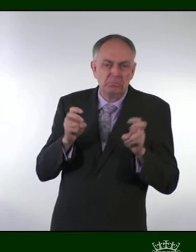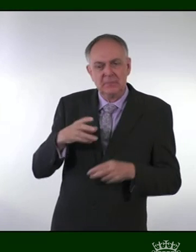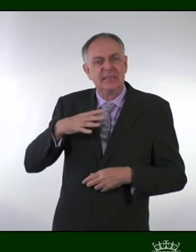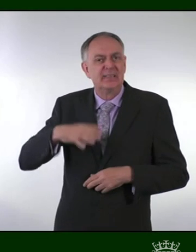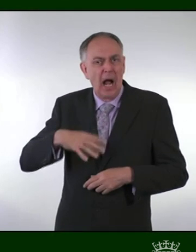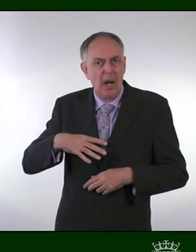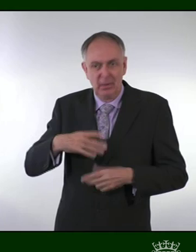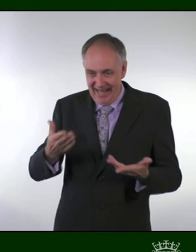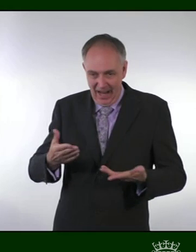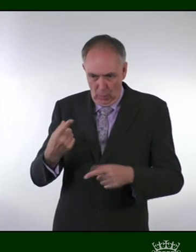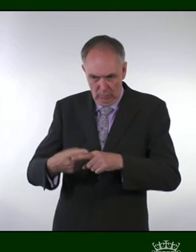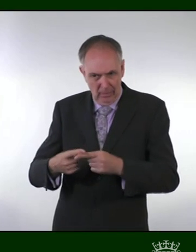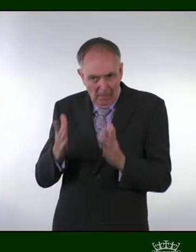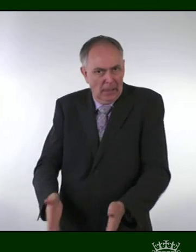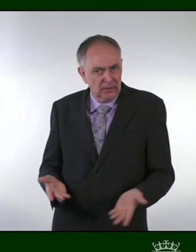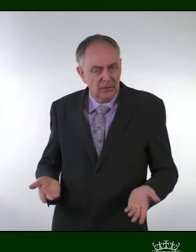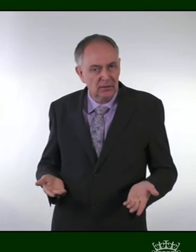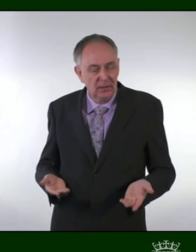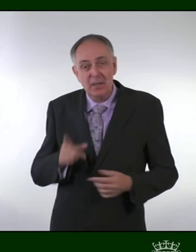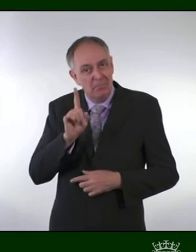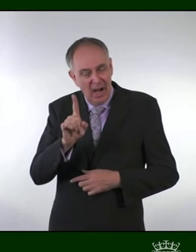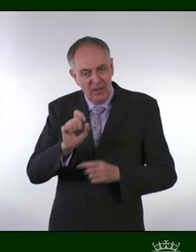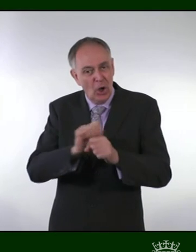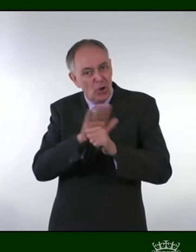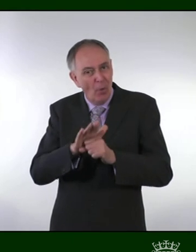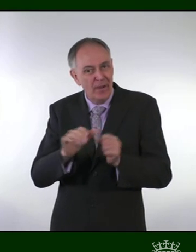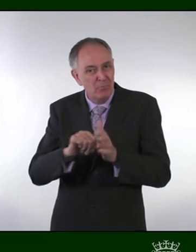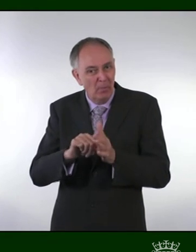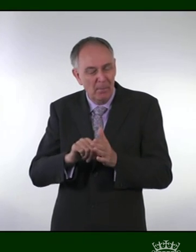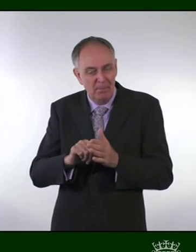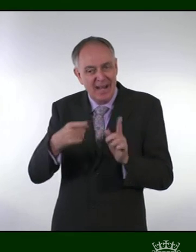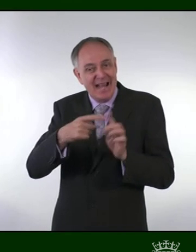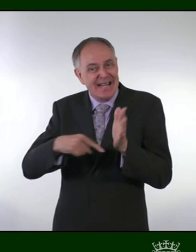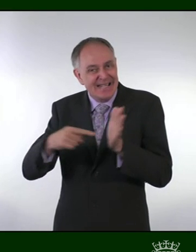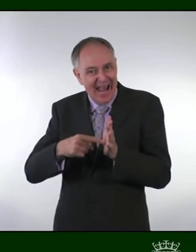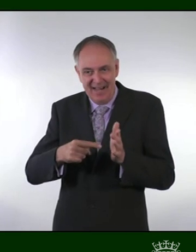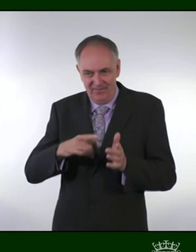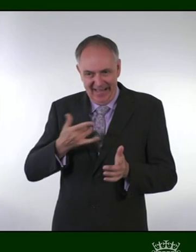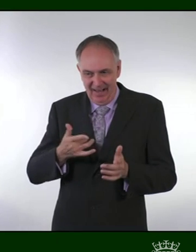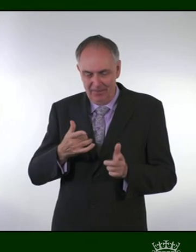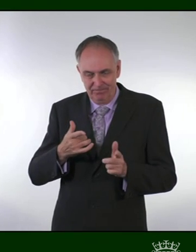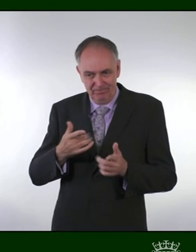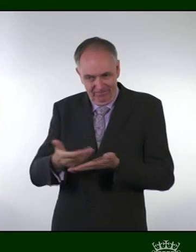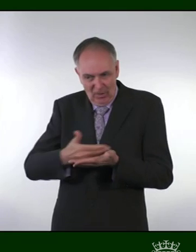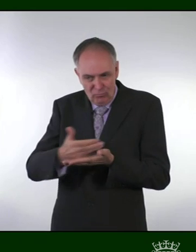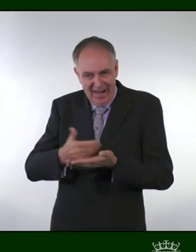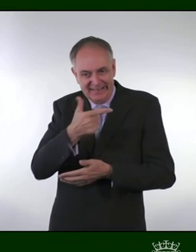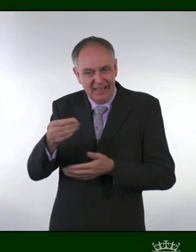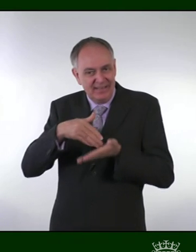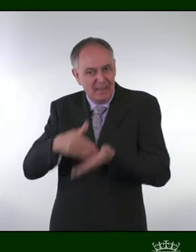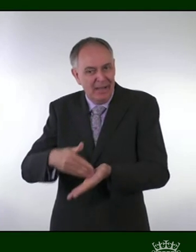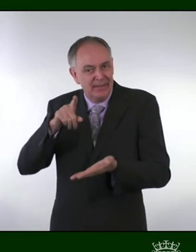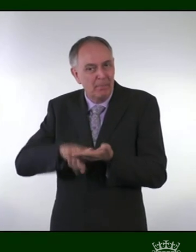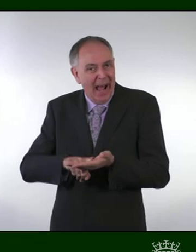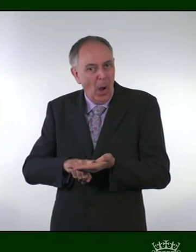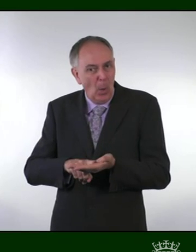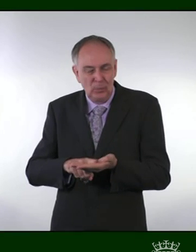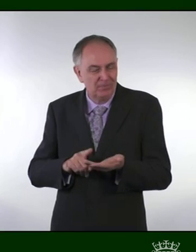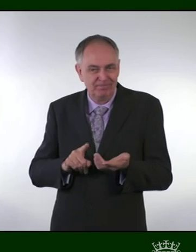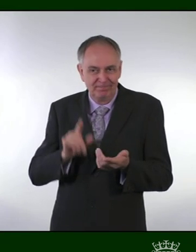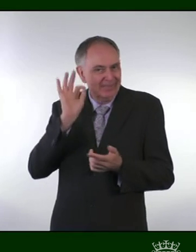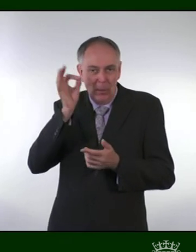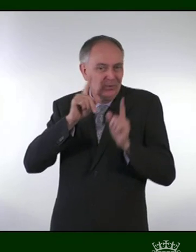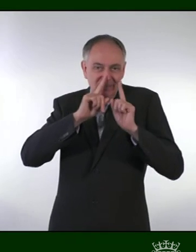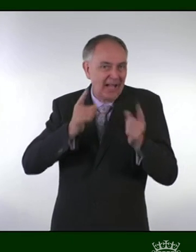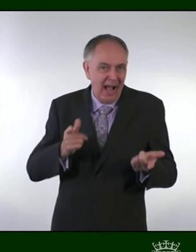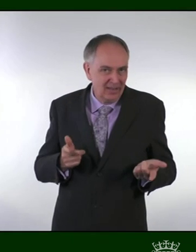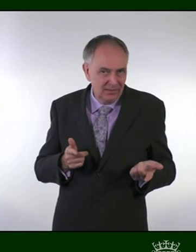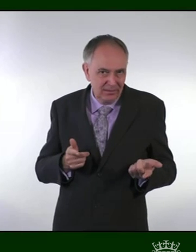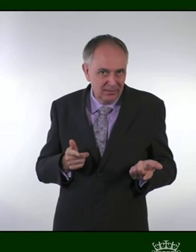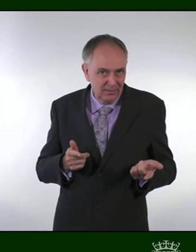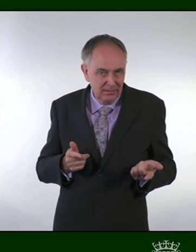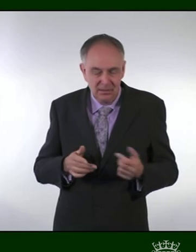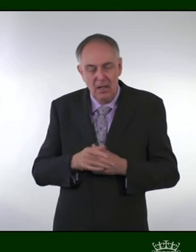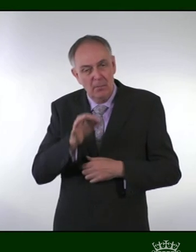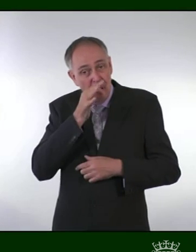Unfortunately, owing to covid pressures, Kent County Council feels unable to raise the £17 million through a Public Works Loan Board loan to support the final part of the jigsaw.